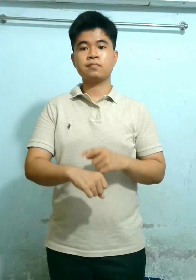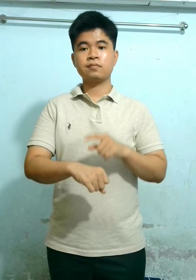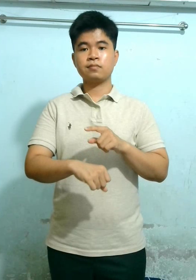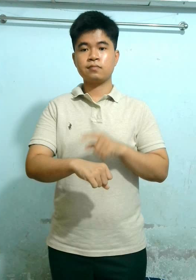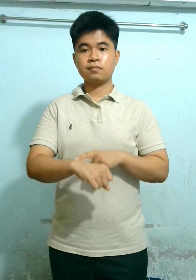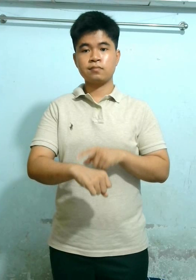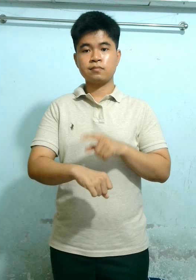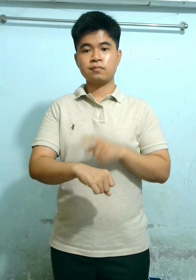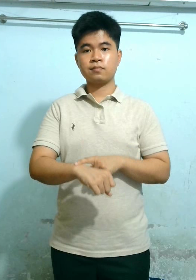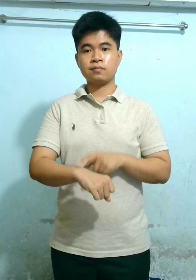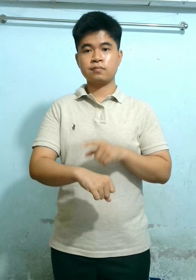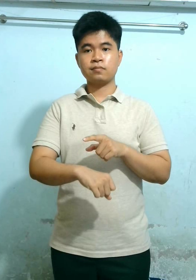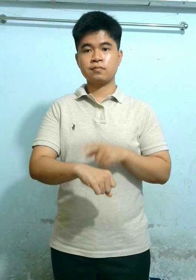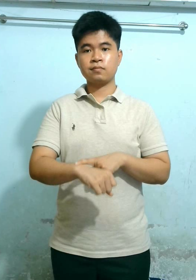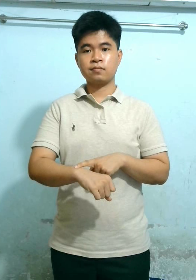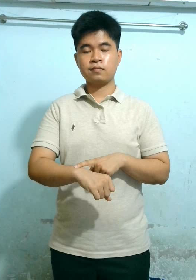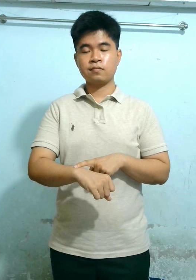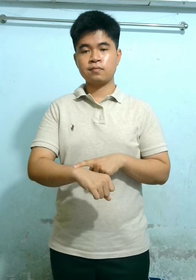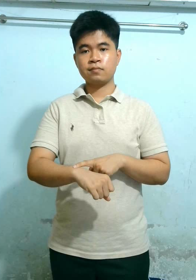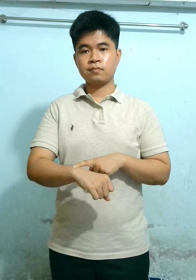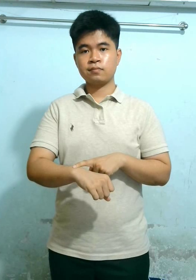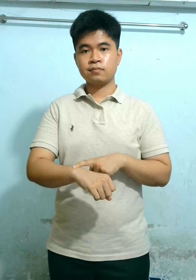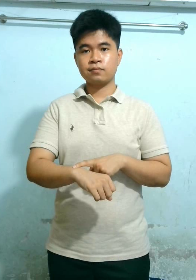gio